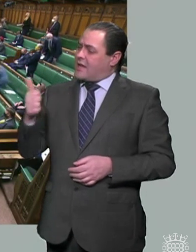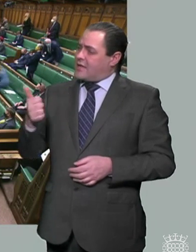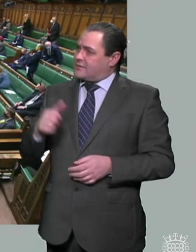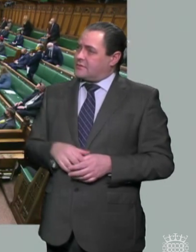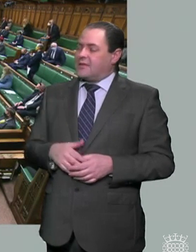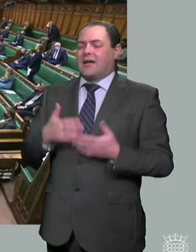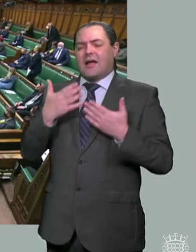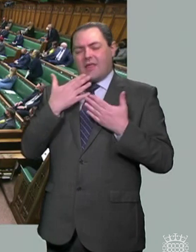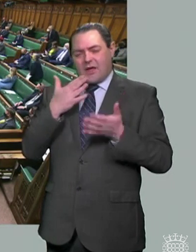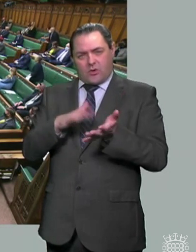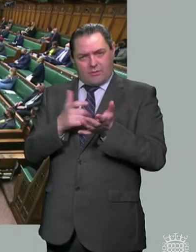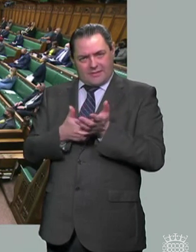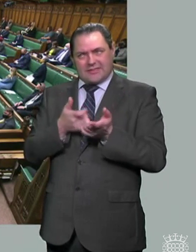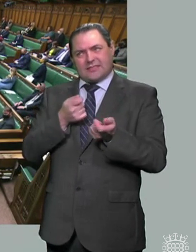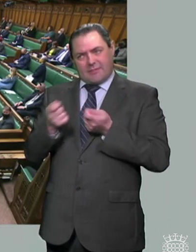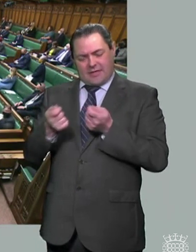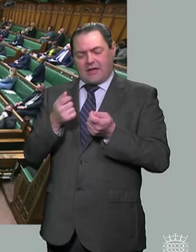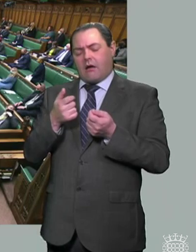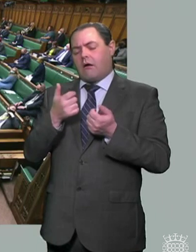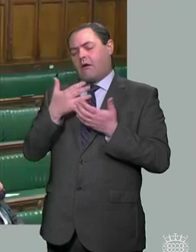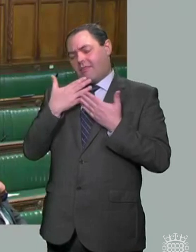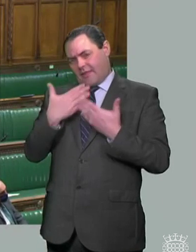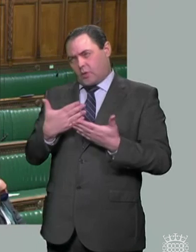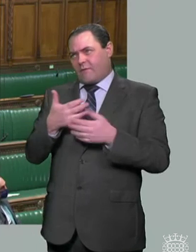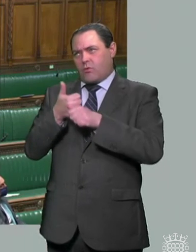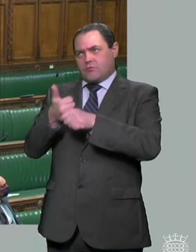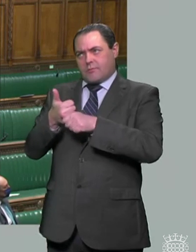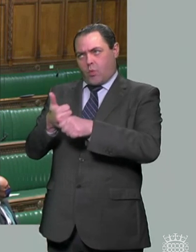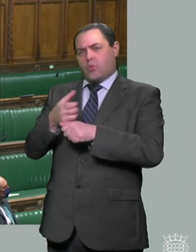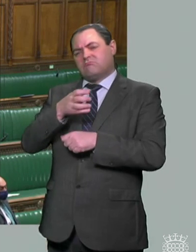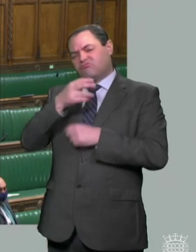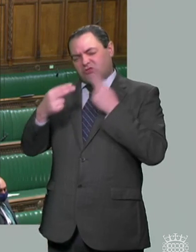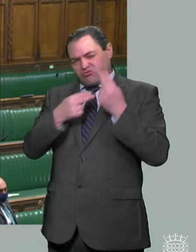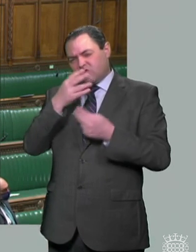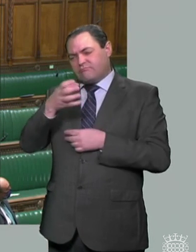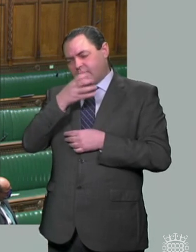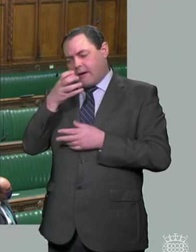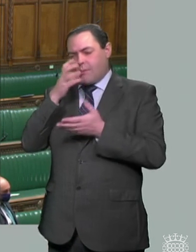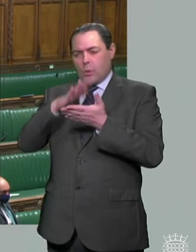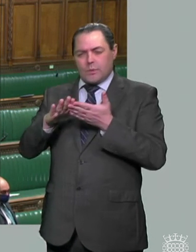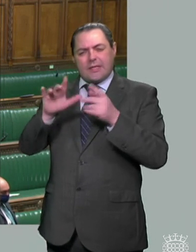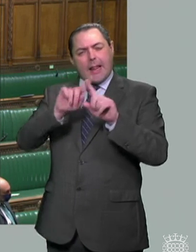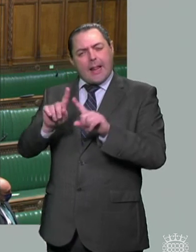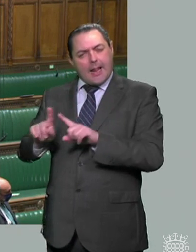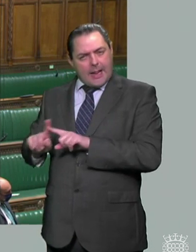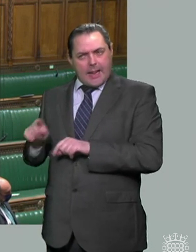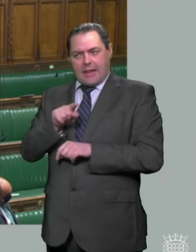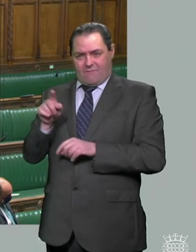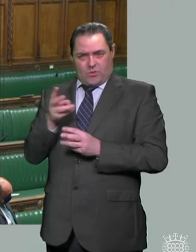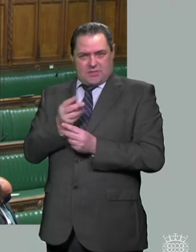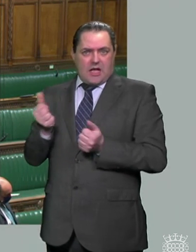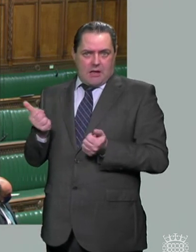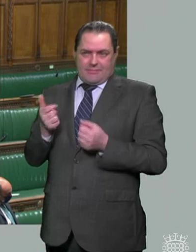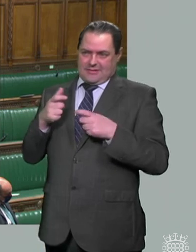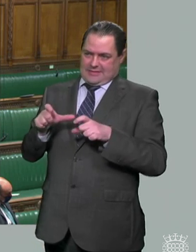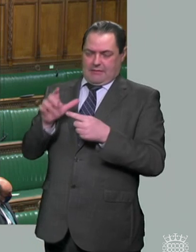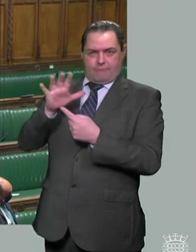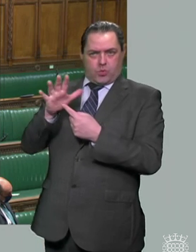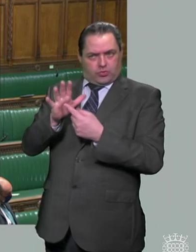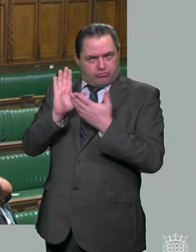I welcome the ongoing support, financial and otherwise, for our hospitality sector, particularly in cases where it is a critical lifeline, even still.